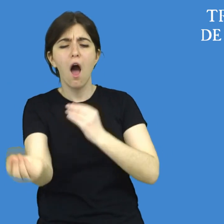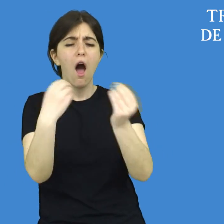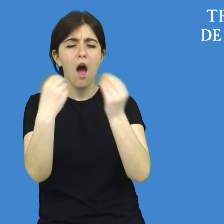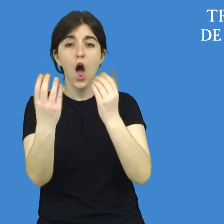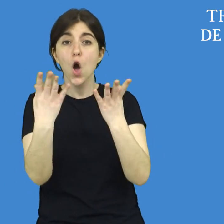comer